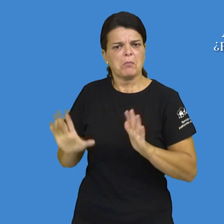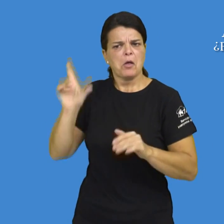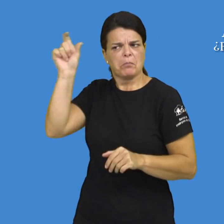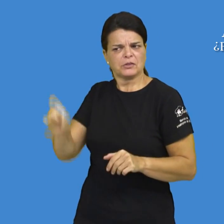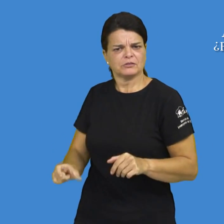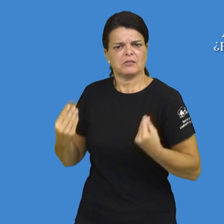persona